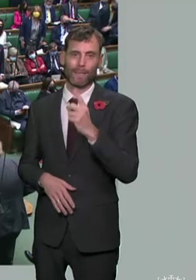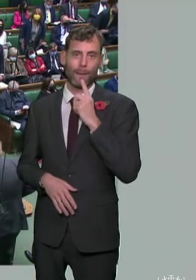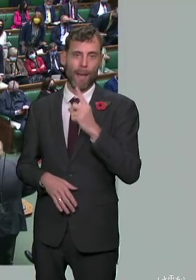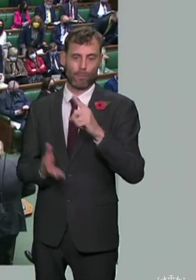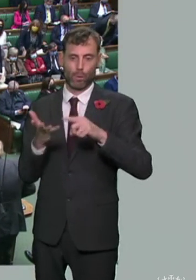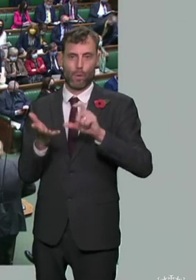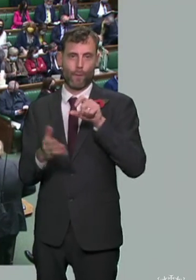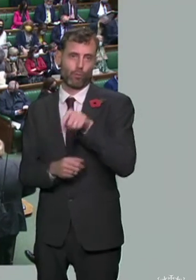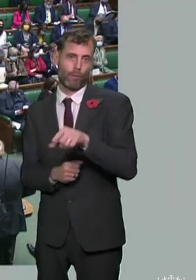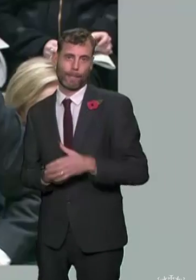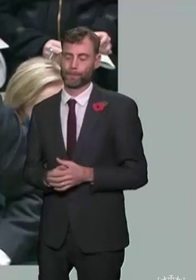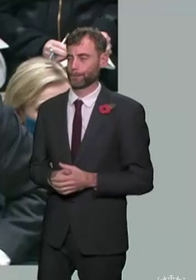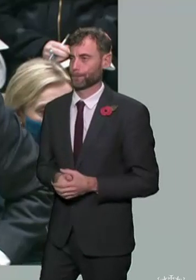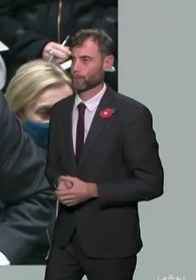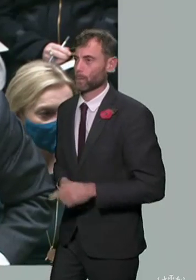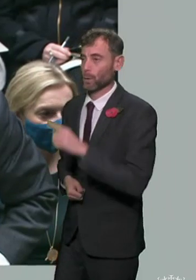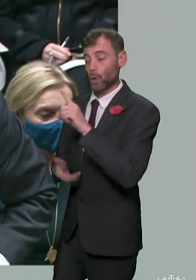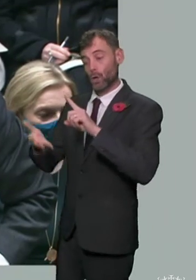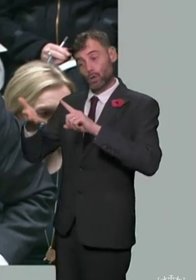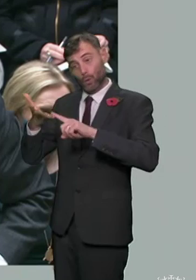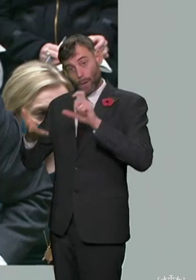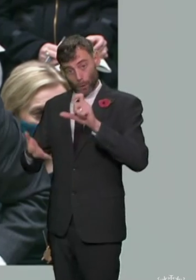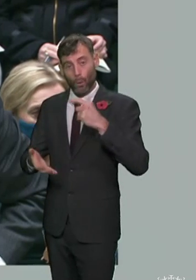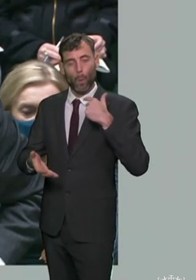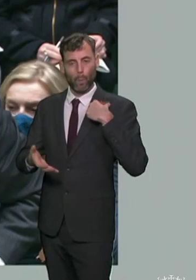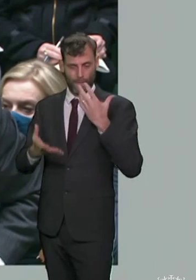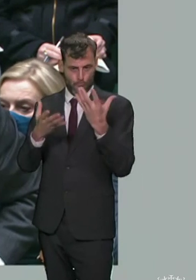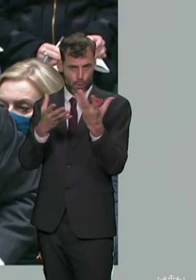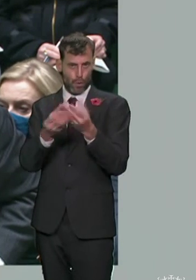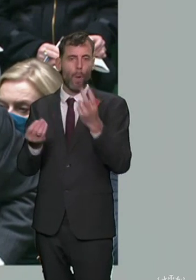What we have done with universal credit is abolish the old system